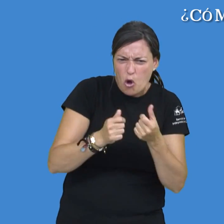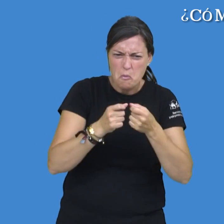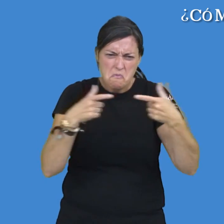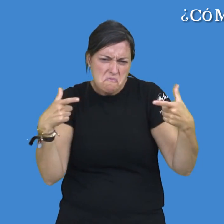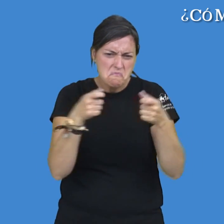incrementar